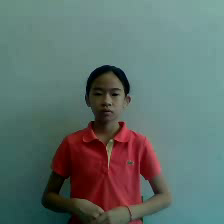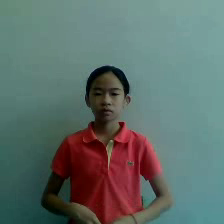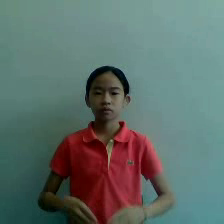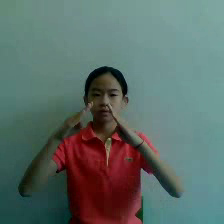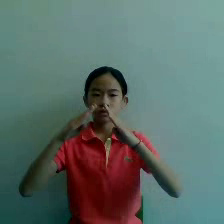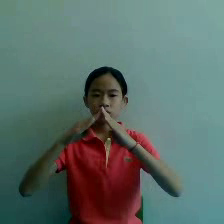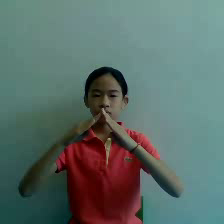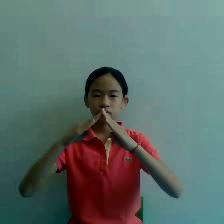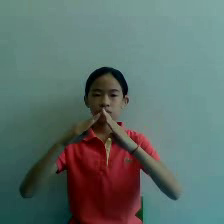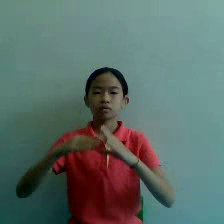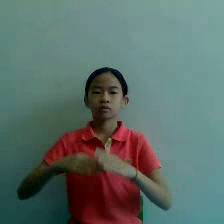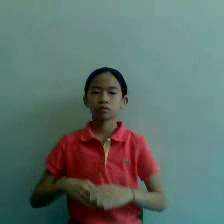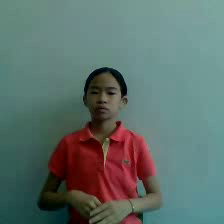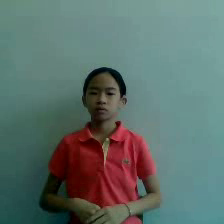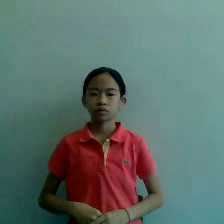Nhà